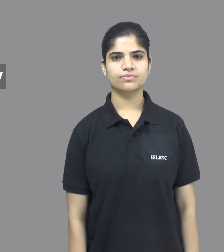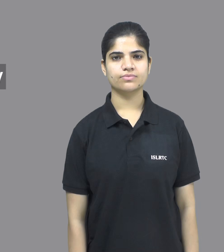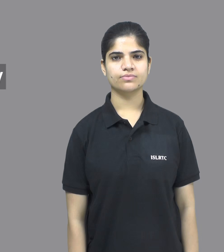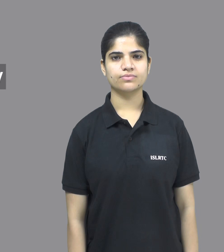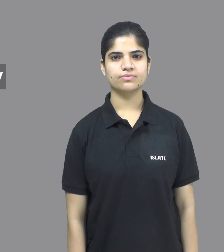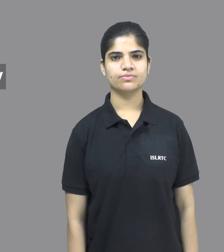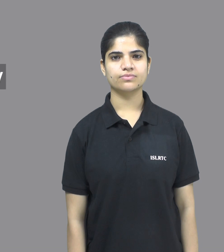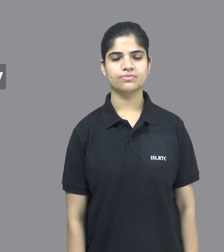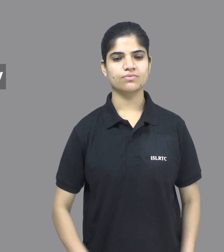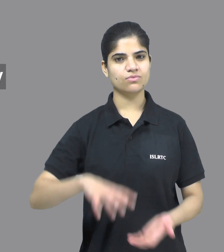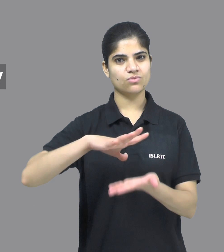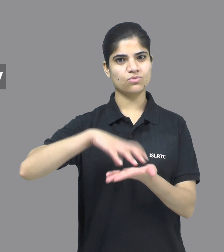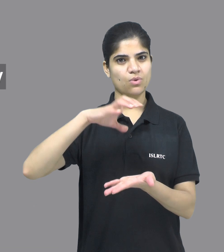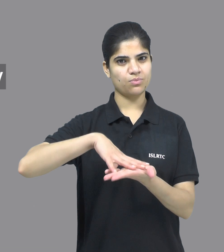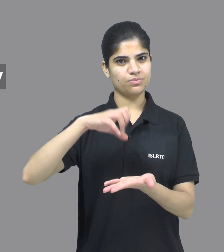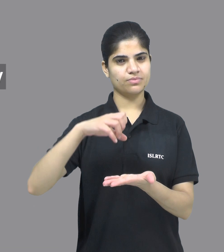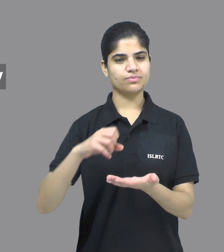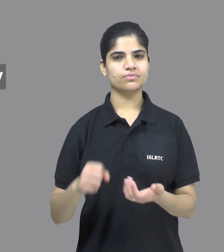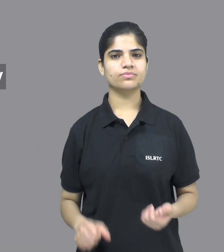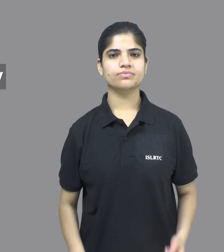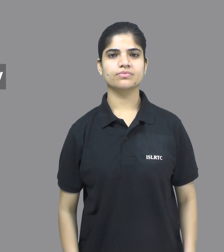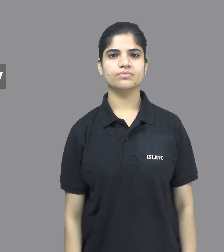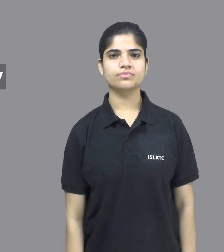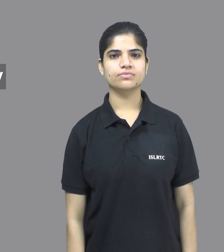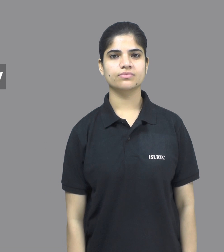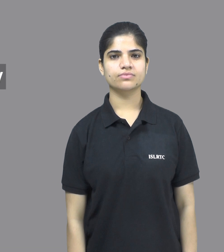Photocopy Xerox